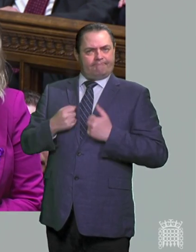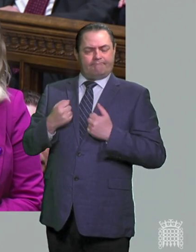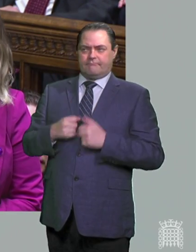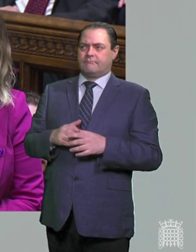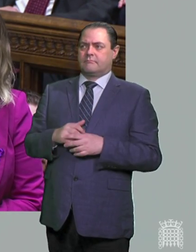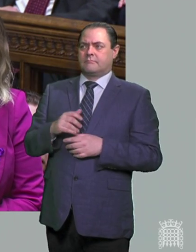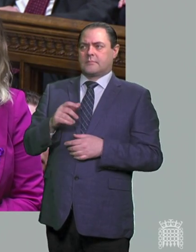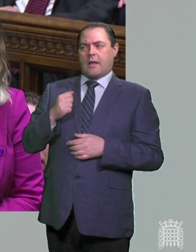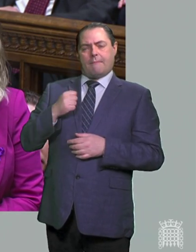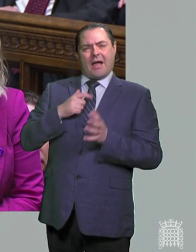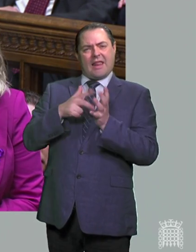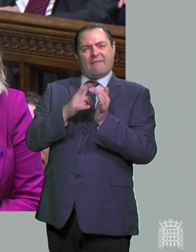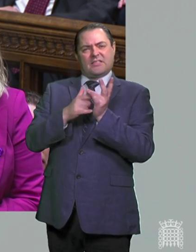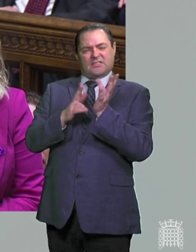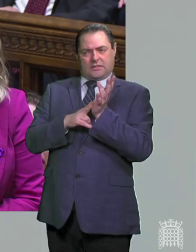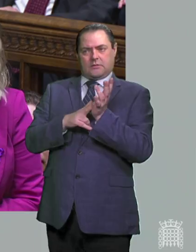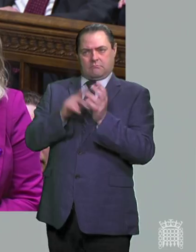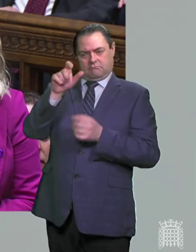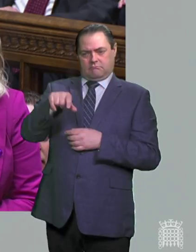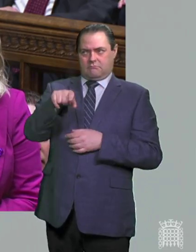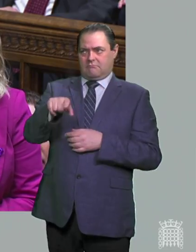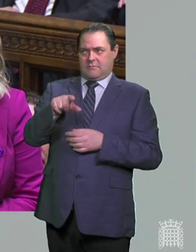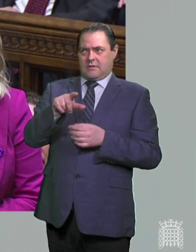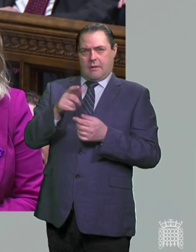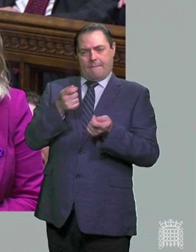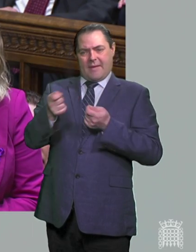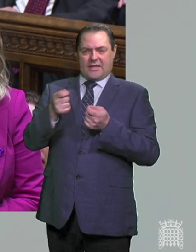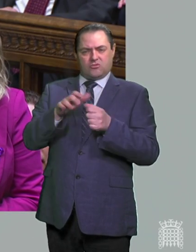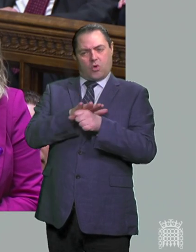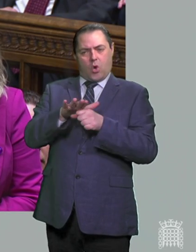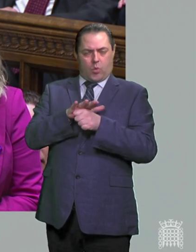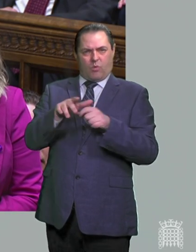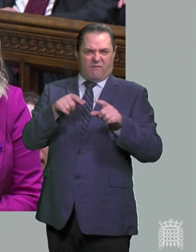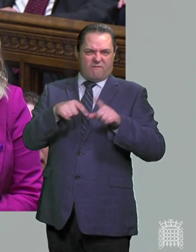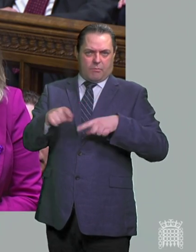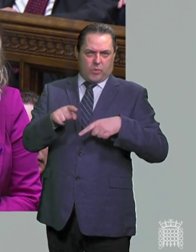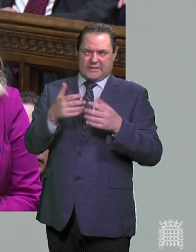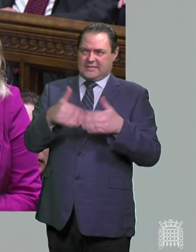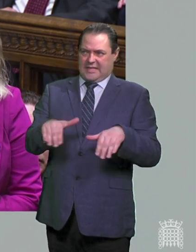My Livingston constituent, Steven Sharp, manages local football team the Fulshie in Stoneyburn.